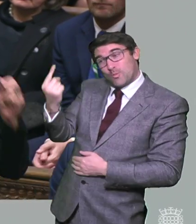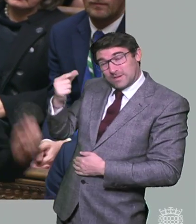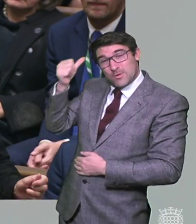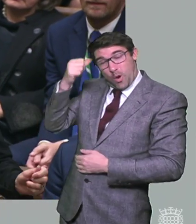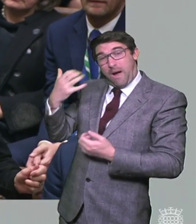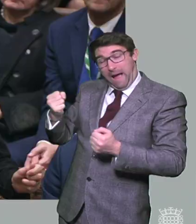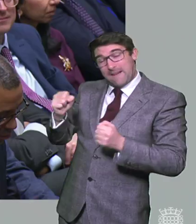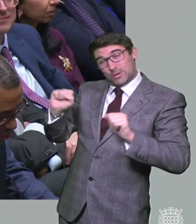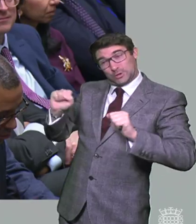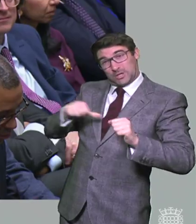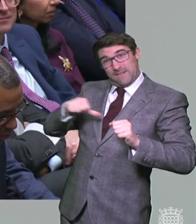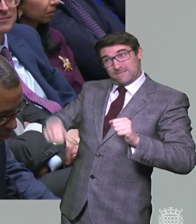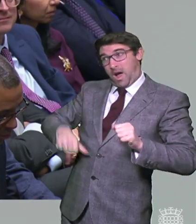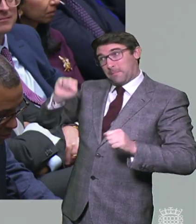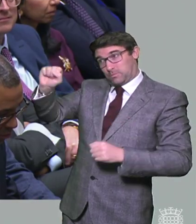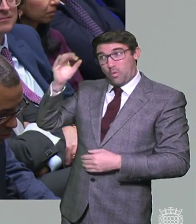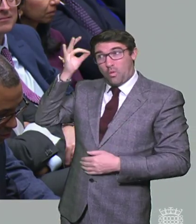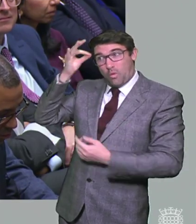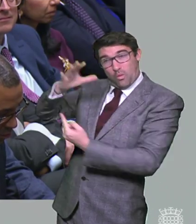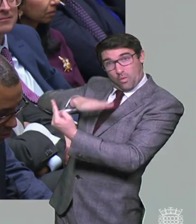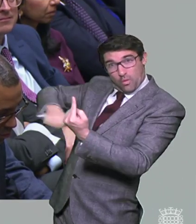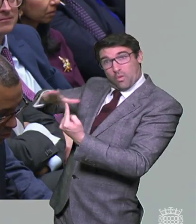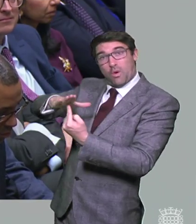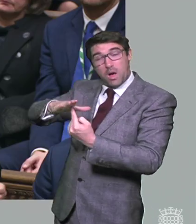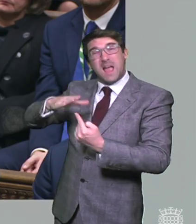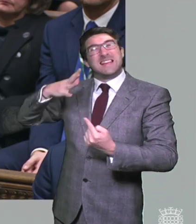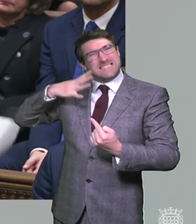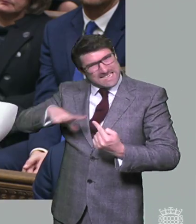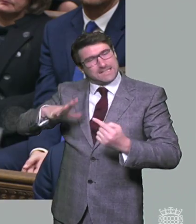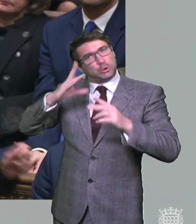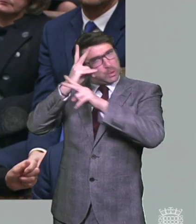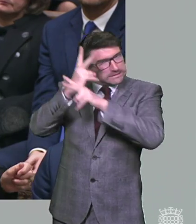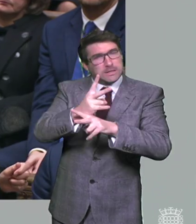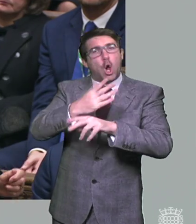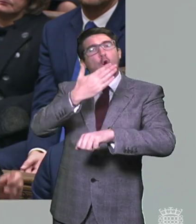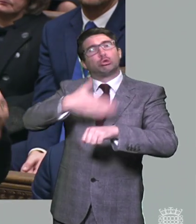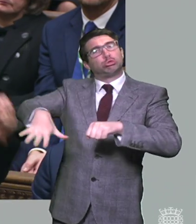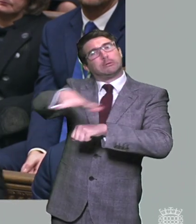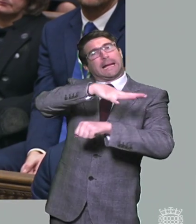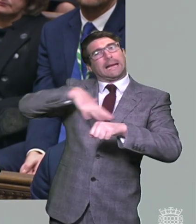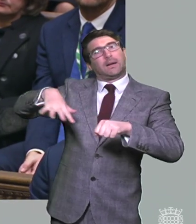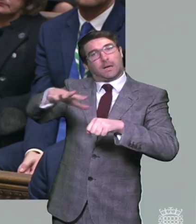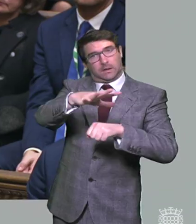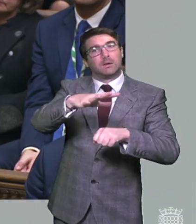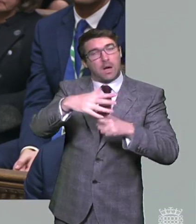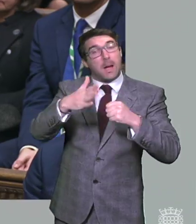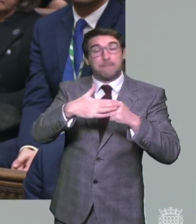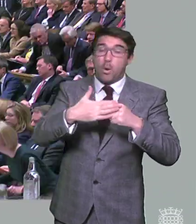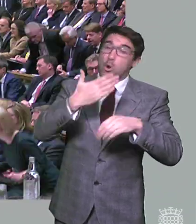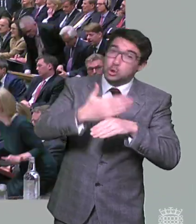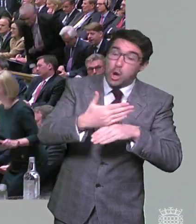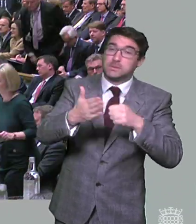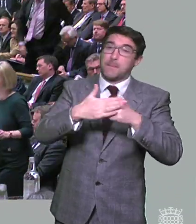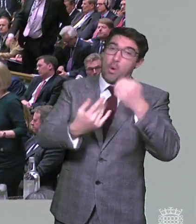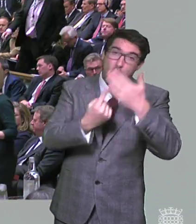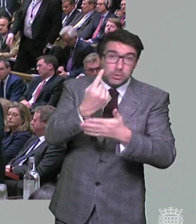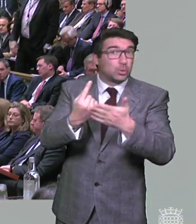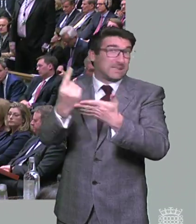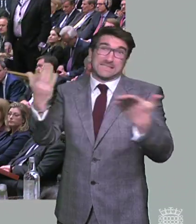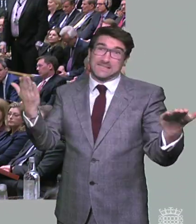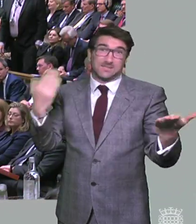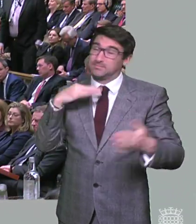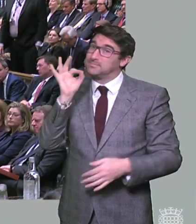Will she agree that, if we get this right, there will be more jobs, skills and opportunities, because every nation in the world depends on its natural environment?